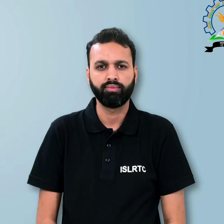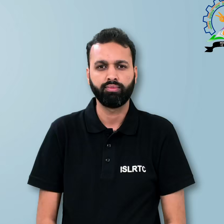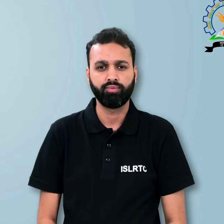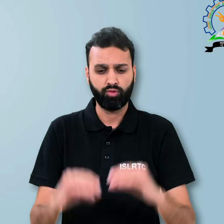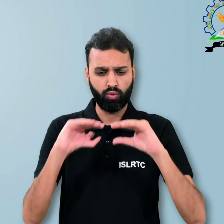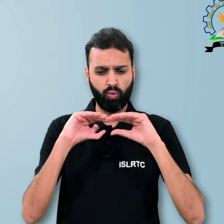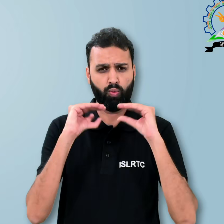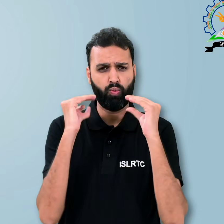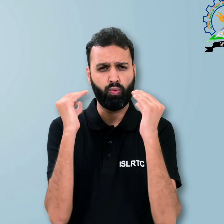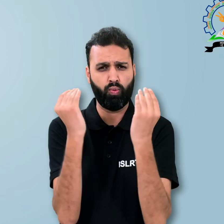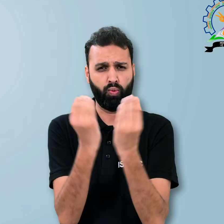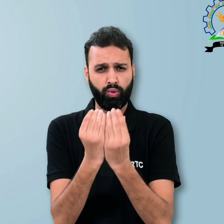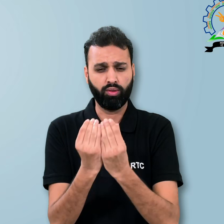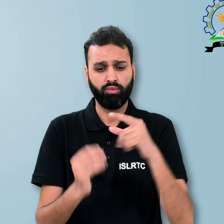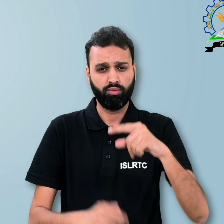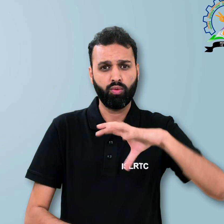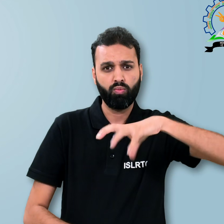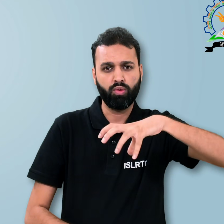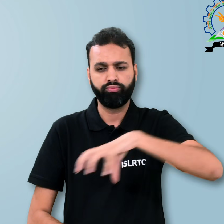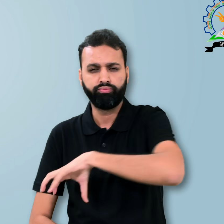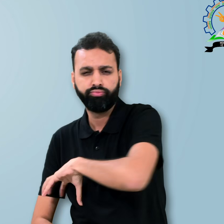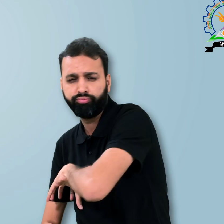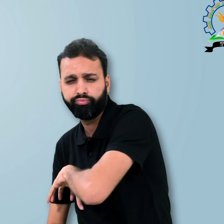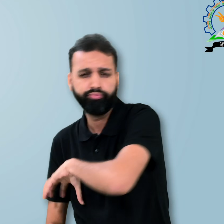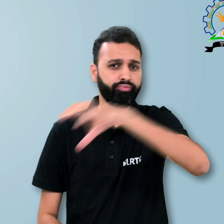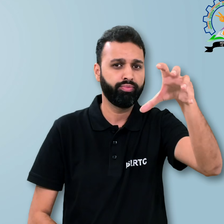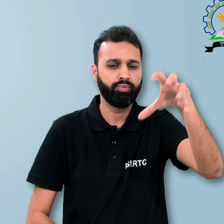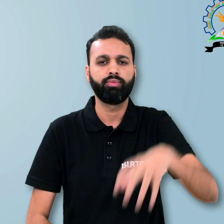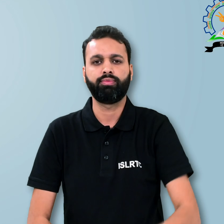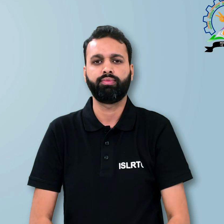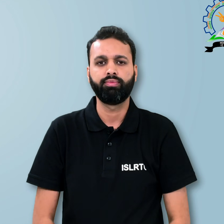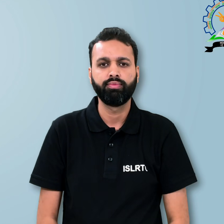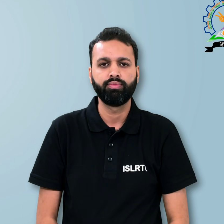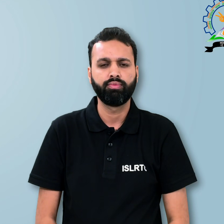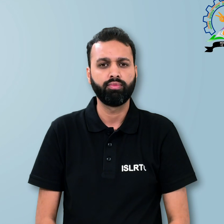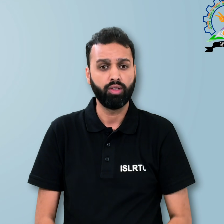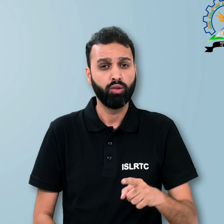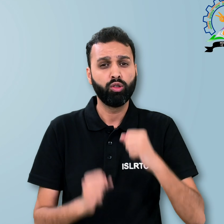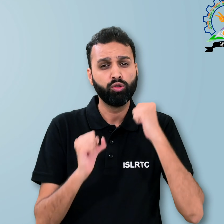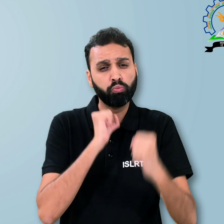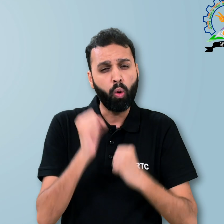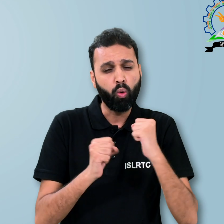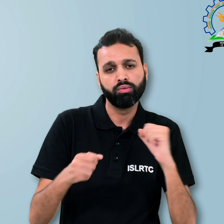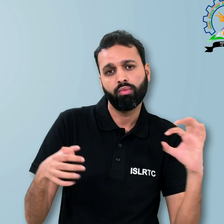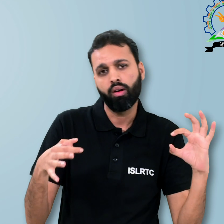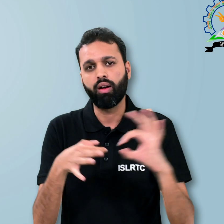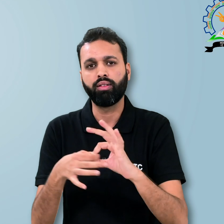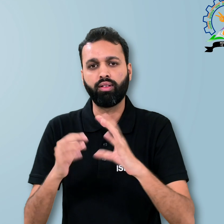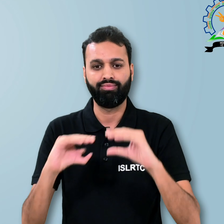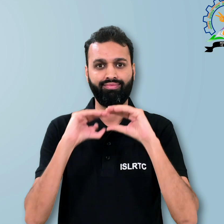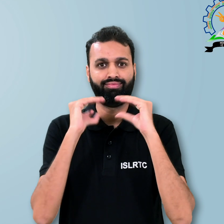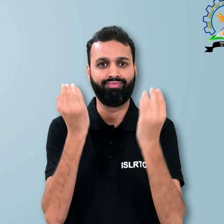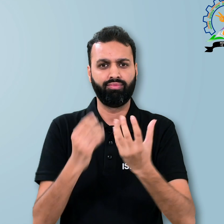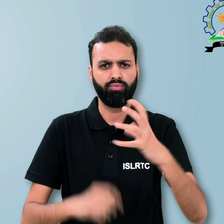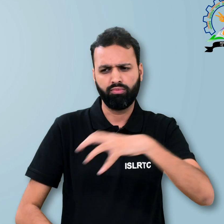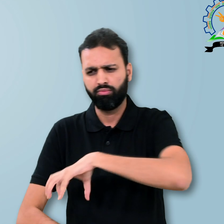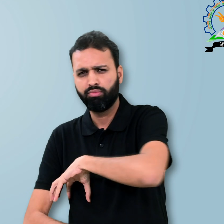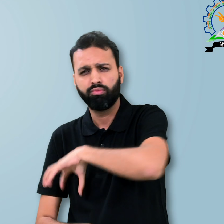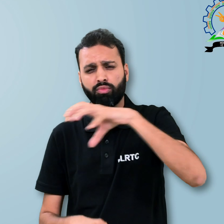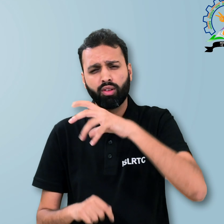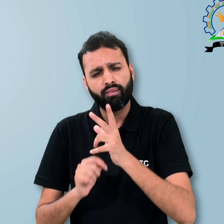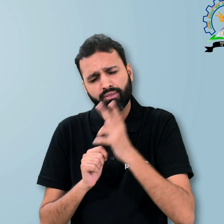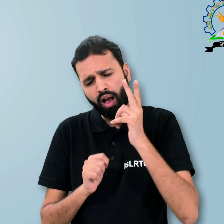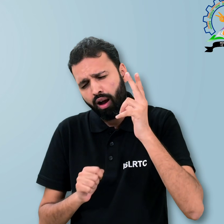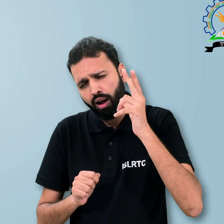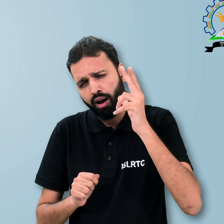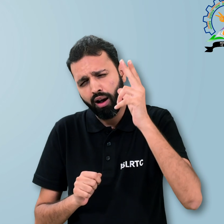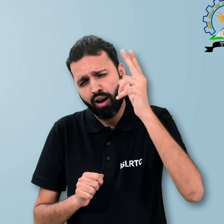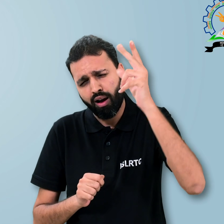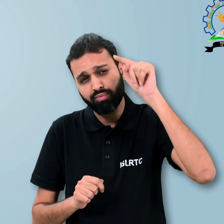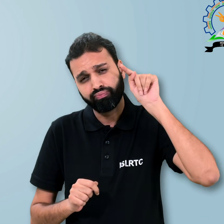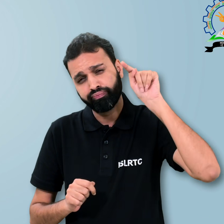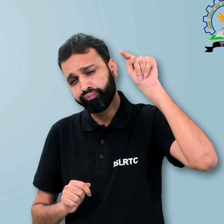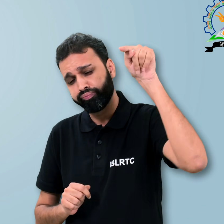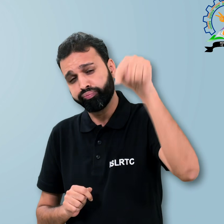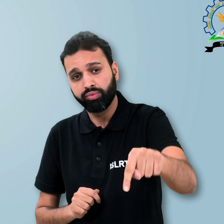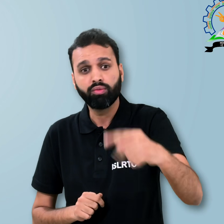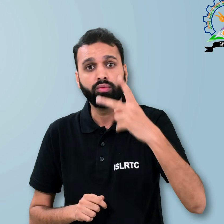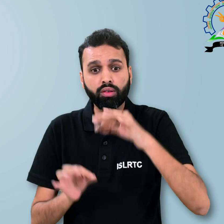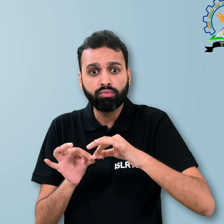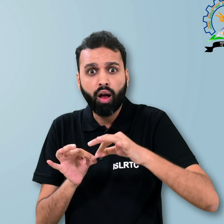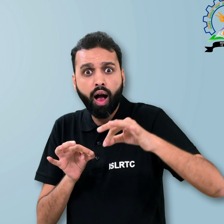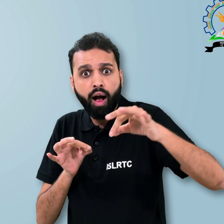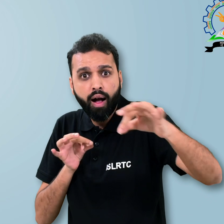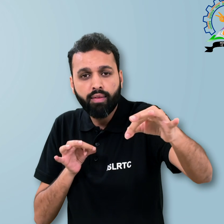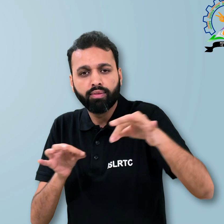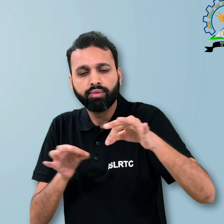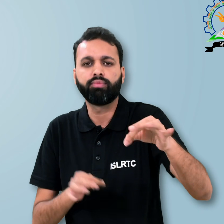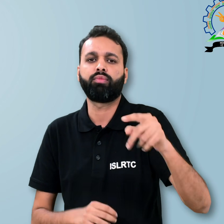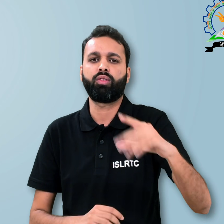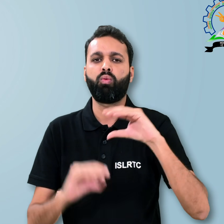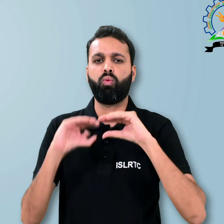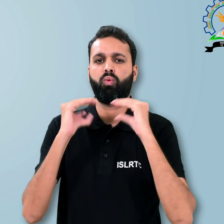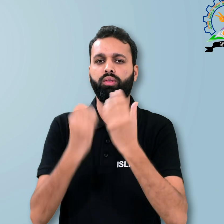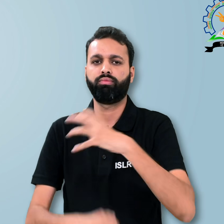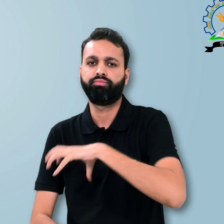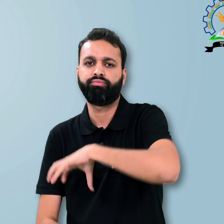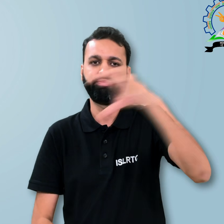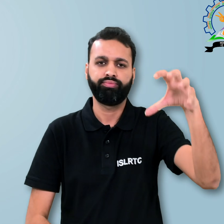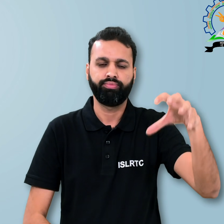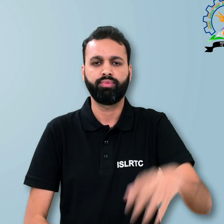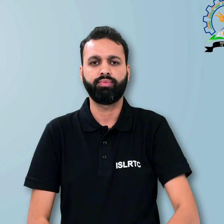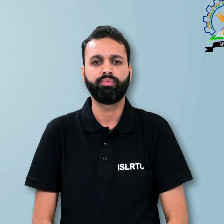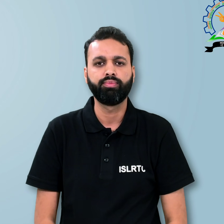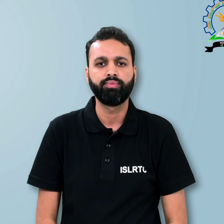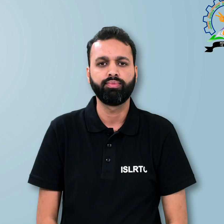Discus Throw Discus throw is a sport in athletics (track and field) in which a disk-shaped object, known as a discus, is thrown for distance, as far as possible.